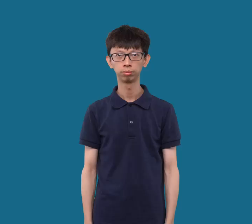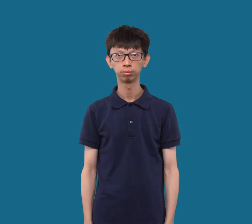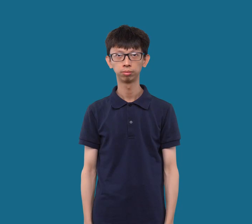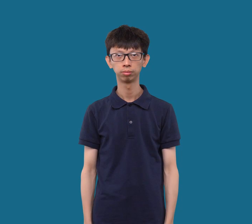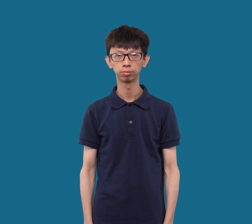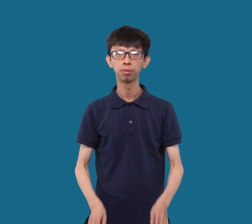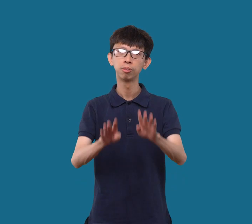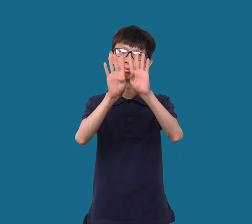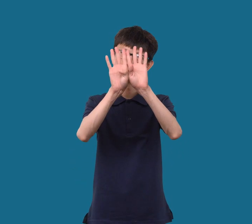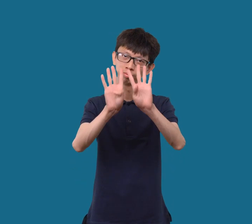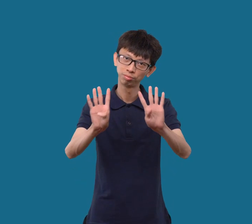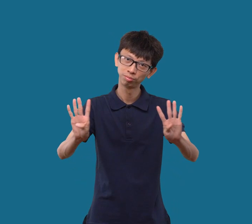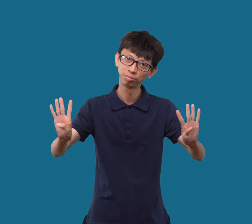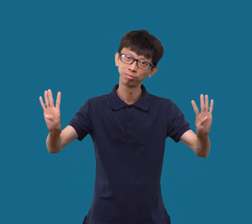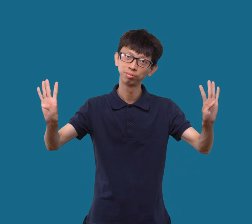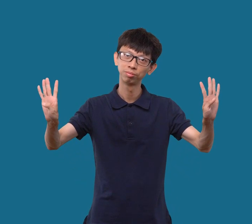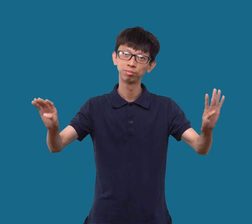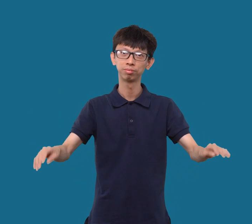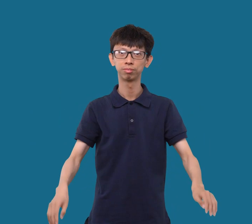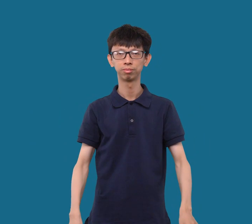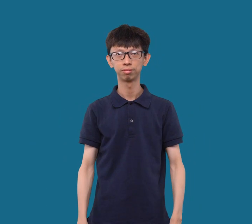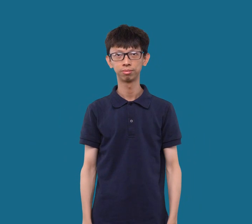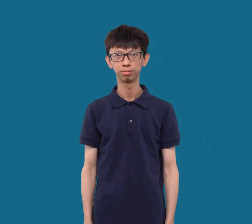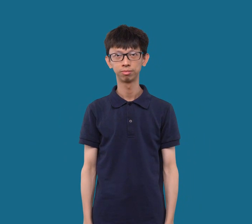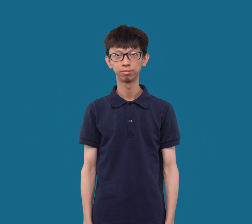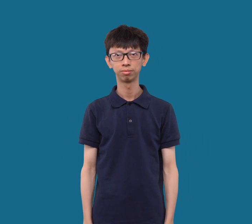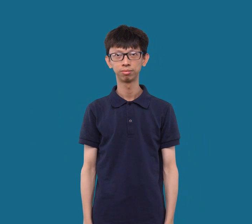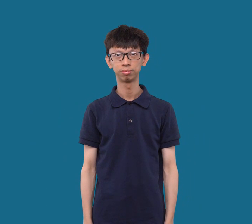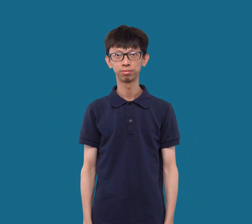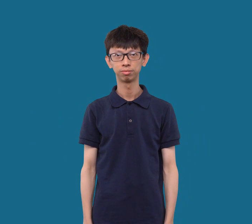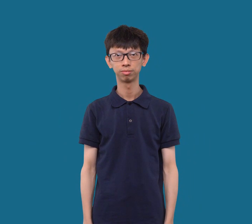khai mạc